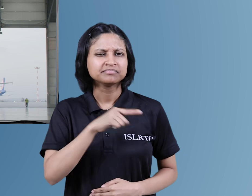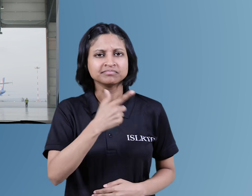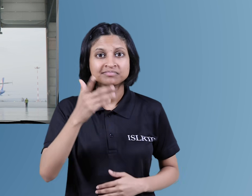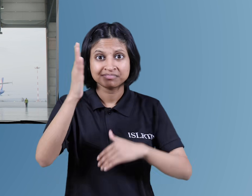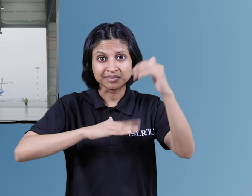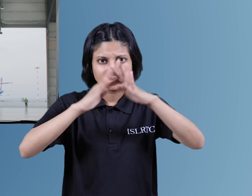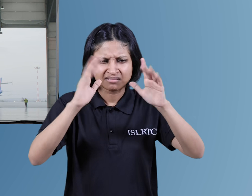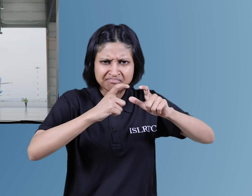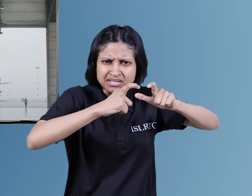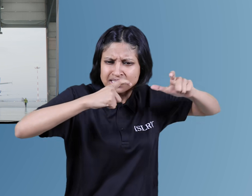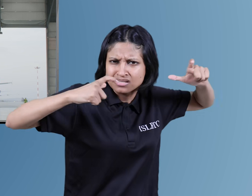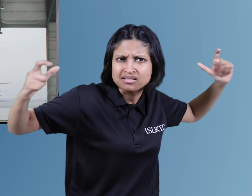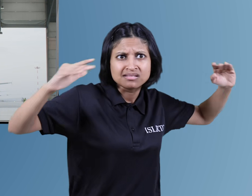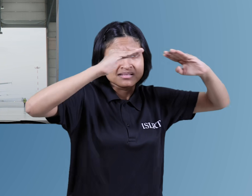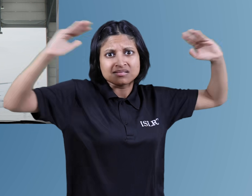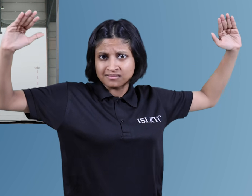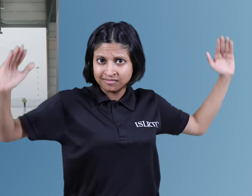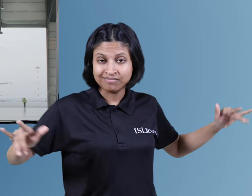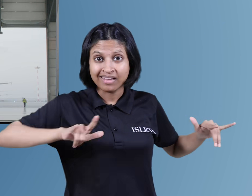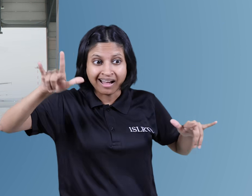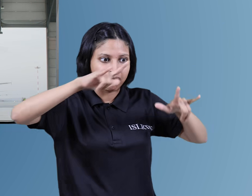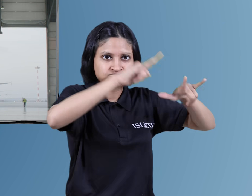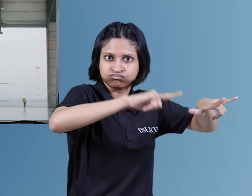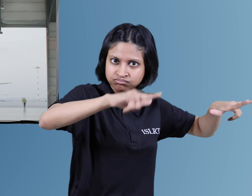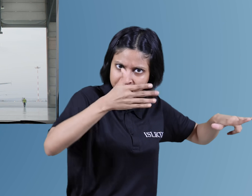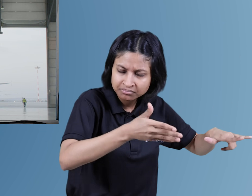A large building where aircraft are stored